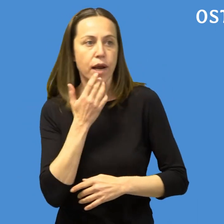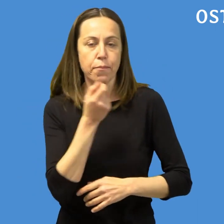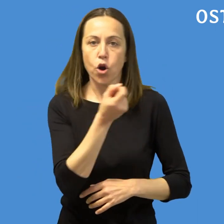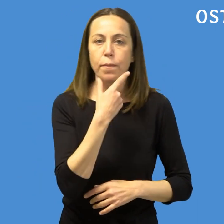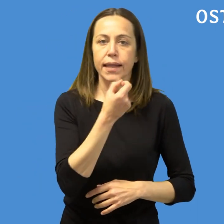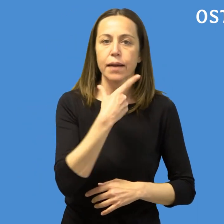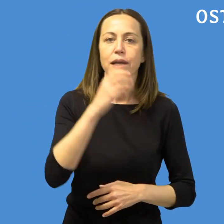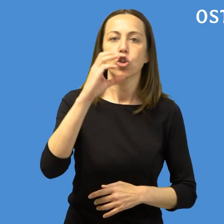droga